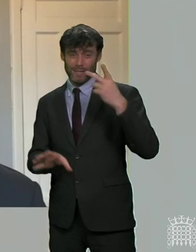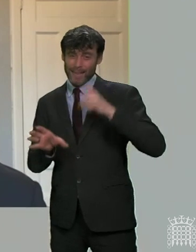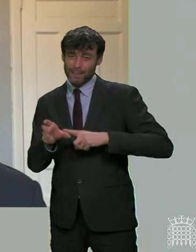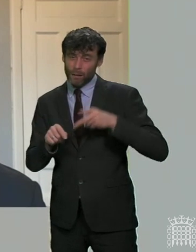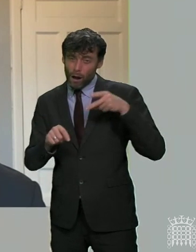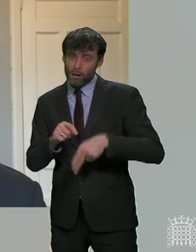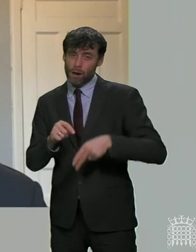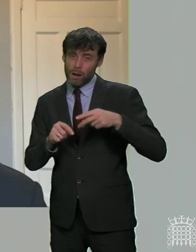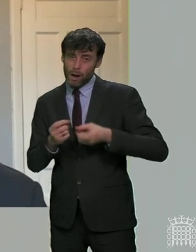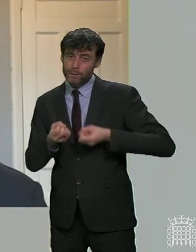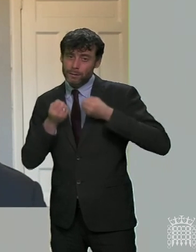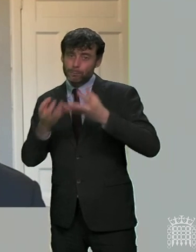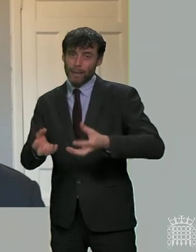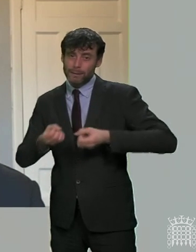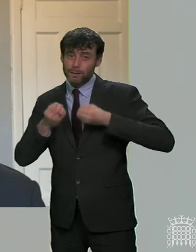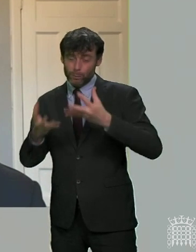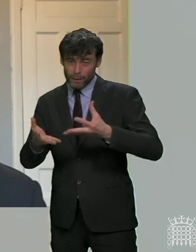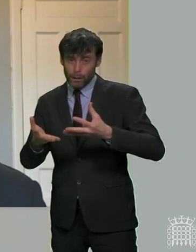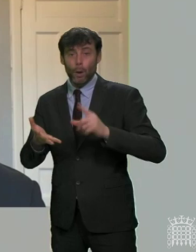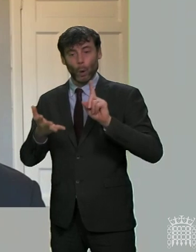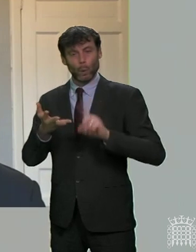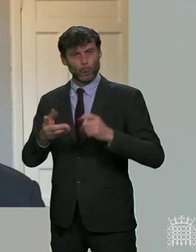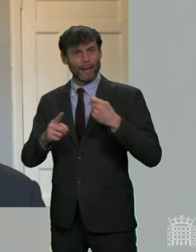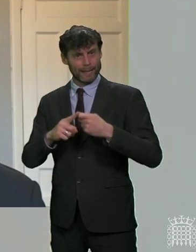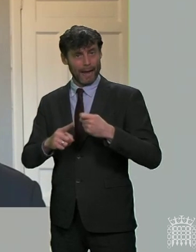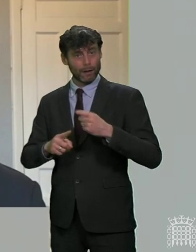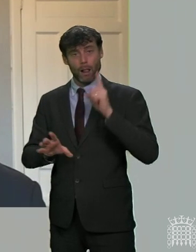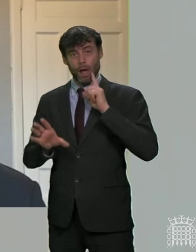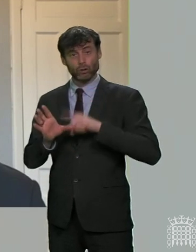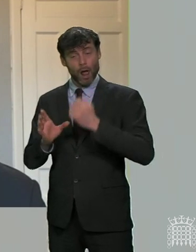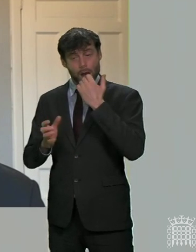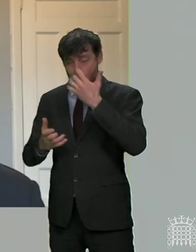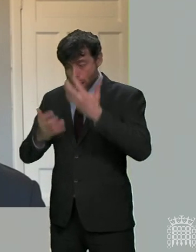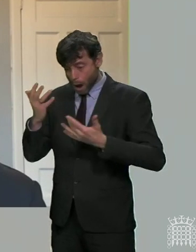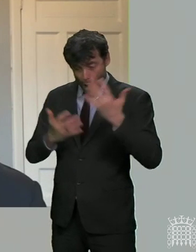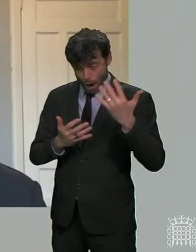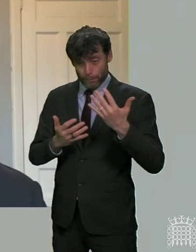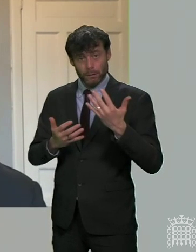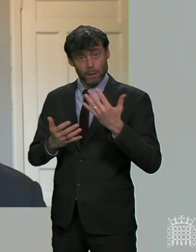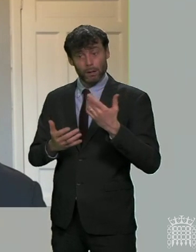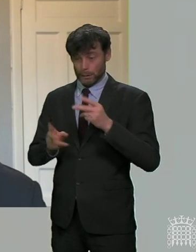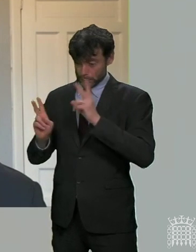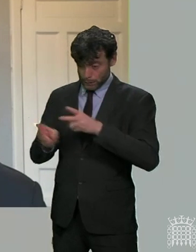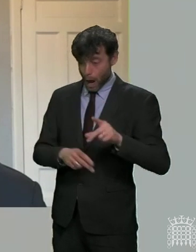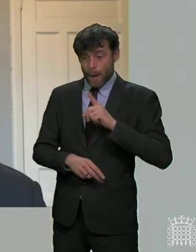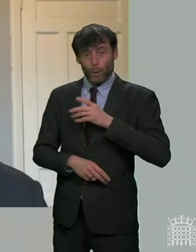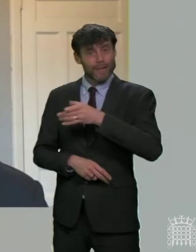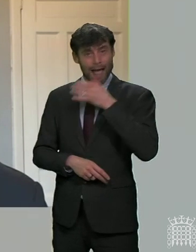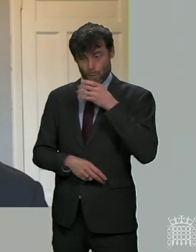Last year, the UK recorded the highest number of alcohol-specific deaths since records began.